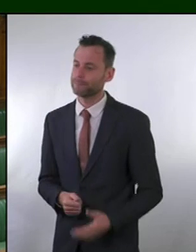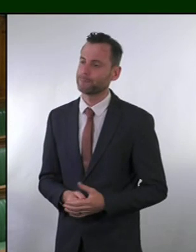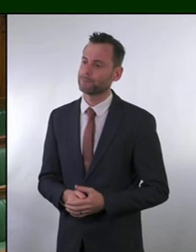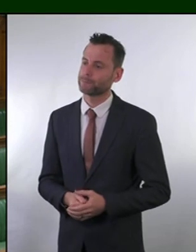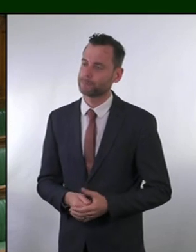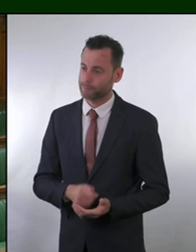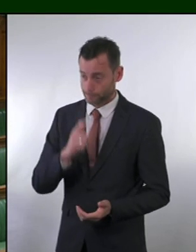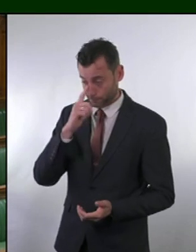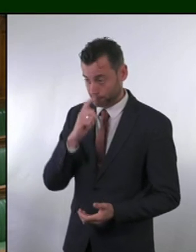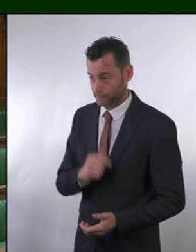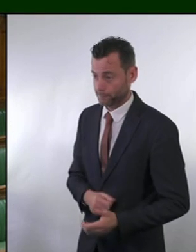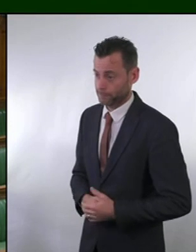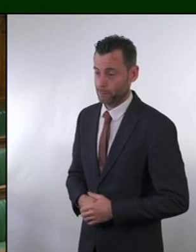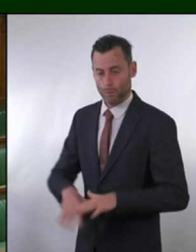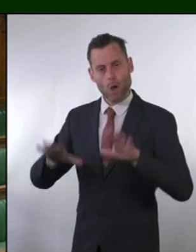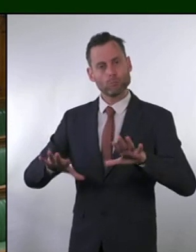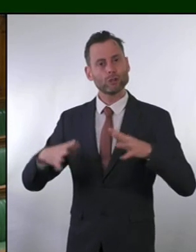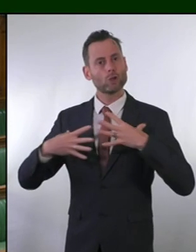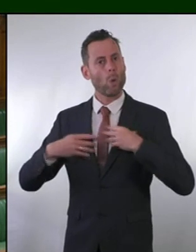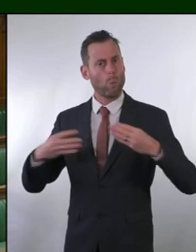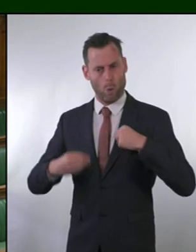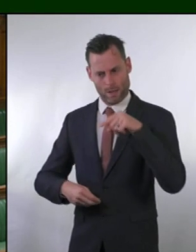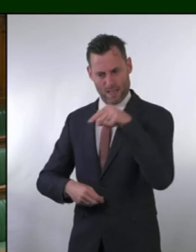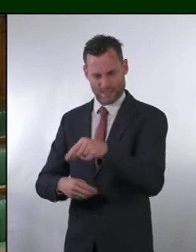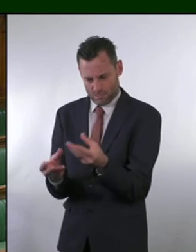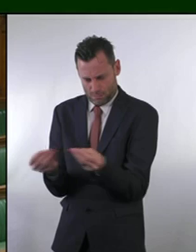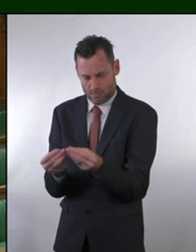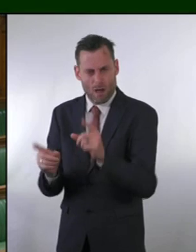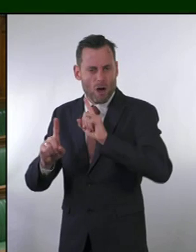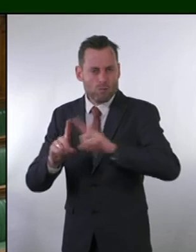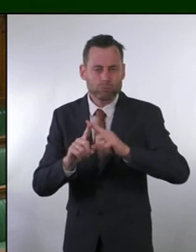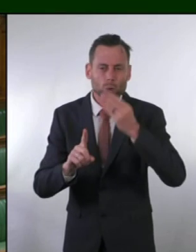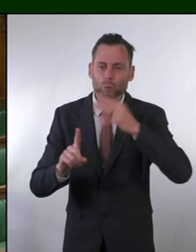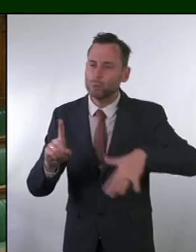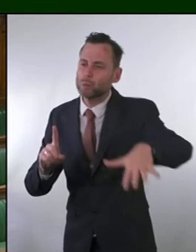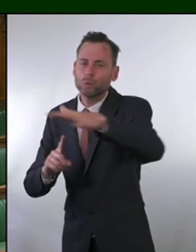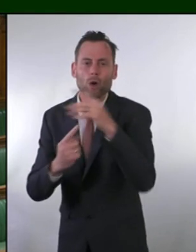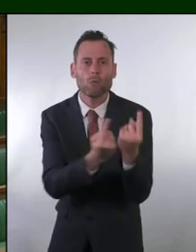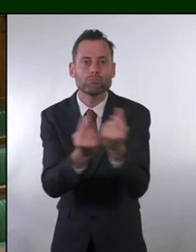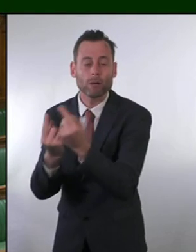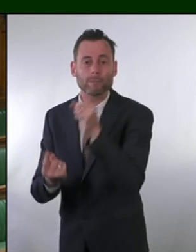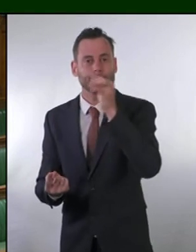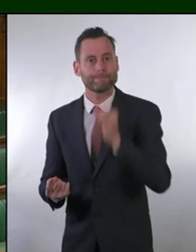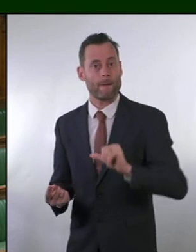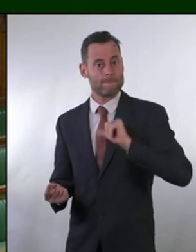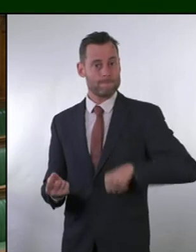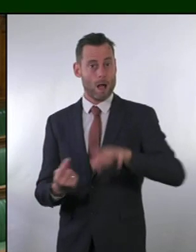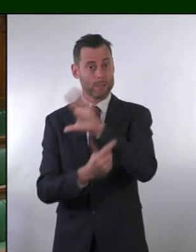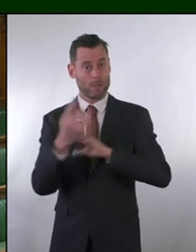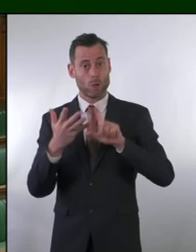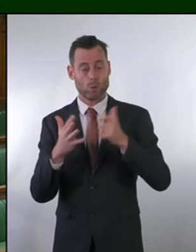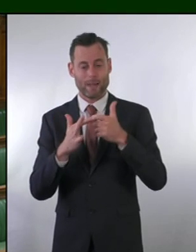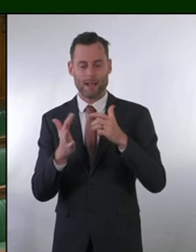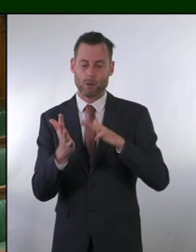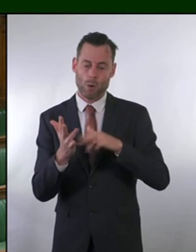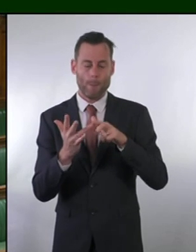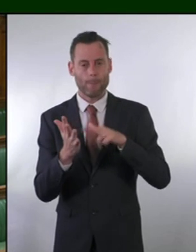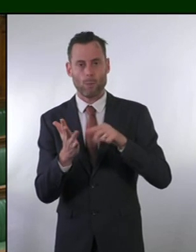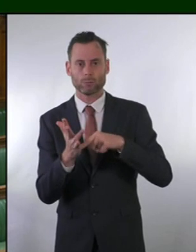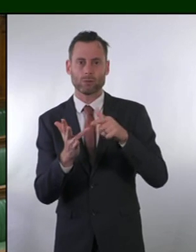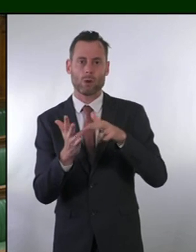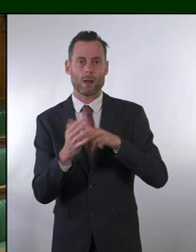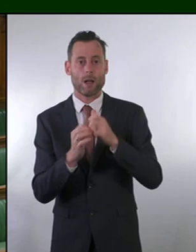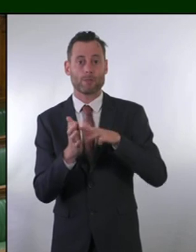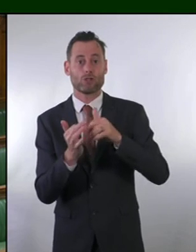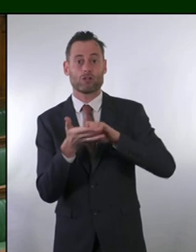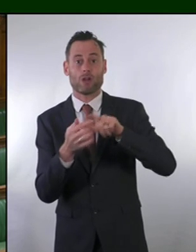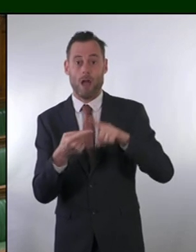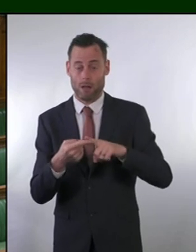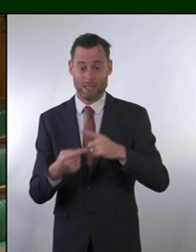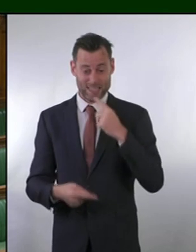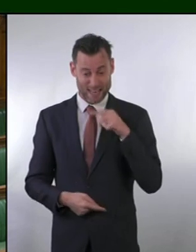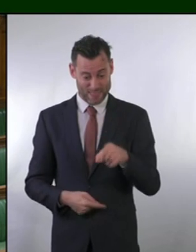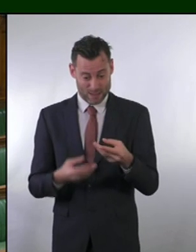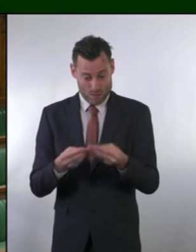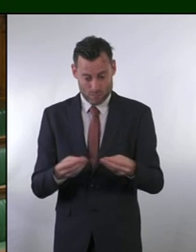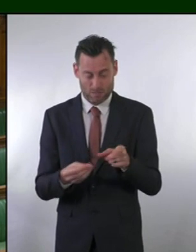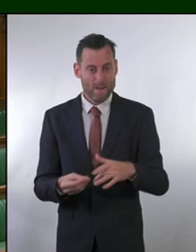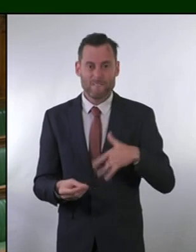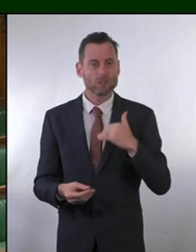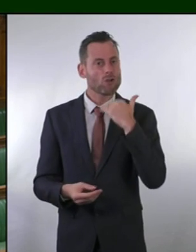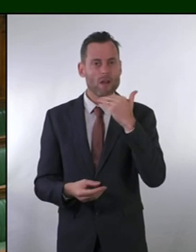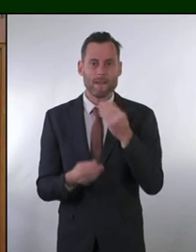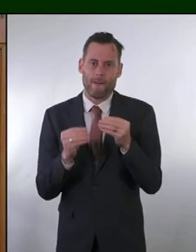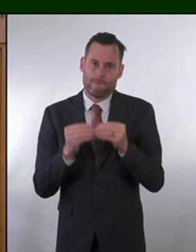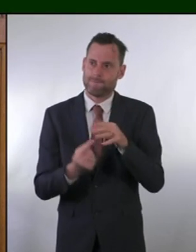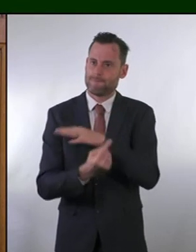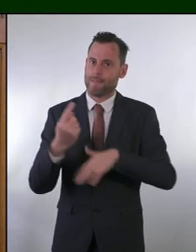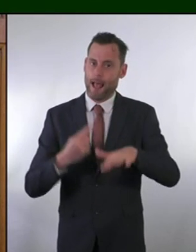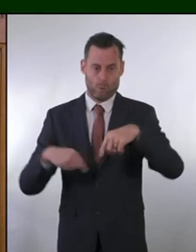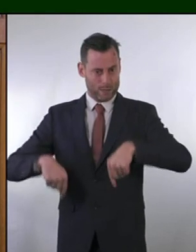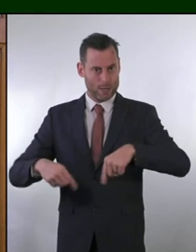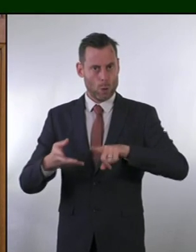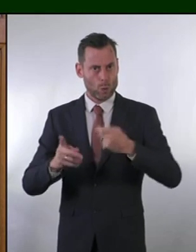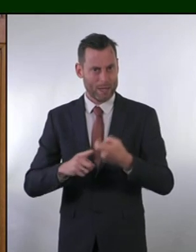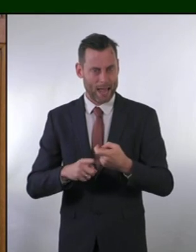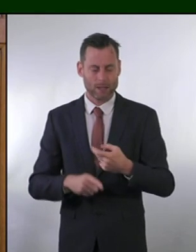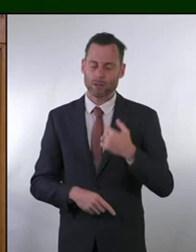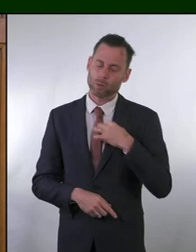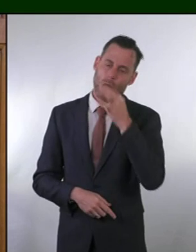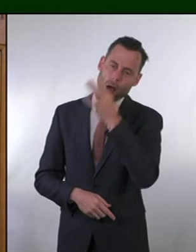CraigWilliams British wool is a multifunctional versatile product, but sadly farmers across the UK and Montgomeryshire feel frustrated that this highly sustainable natural product is not properly valued and utilised to its full potential at the moment.